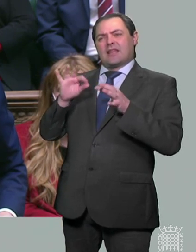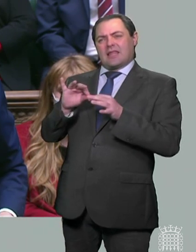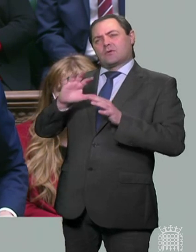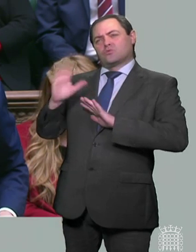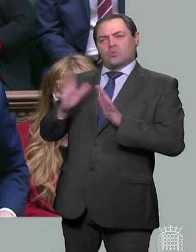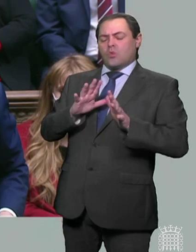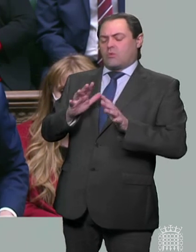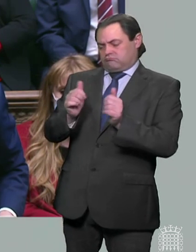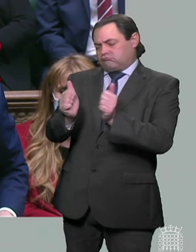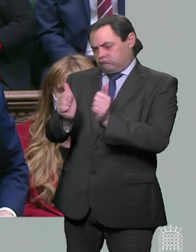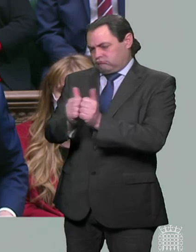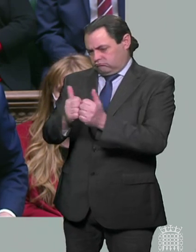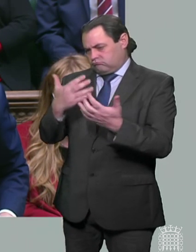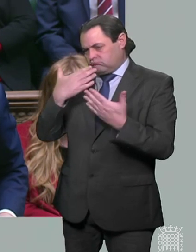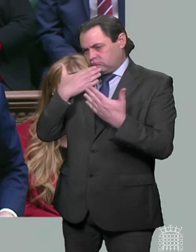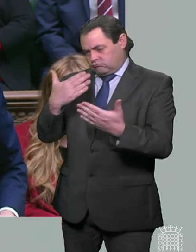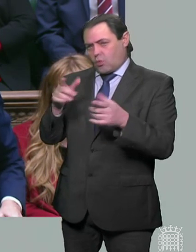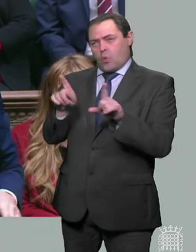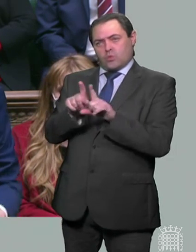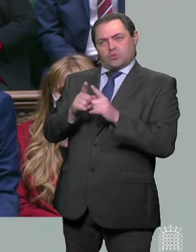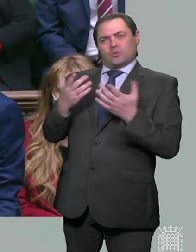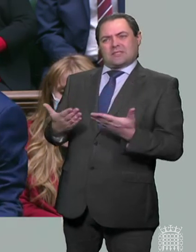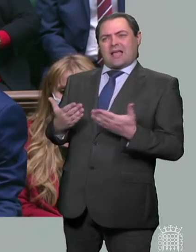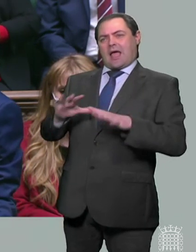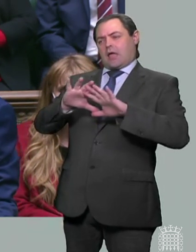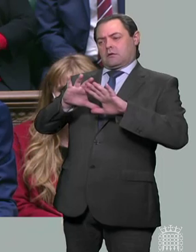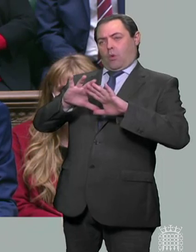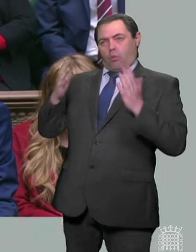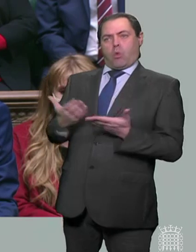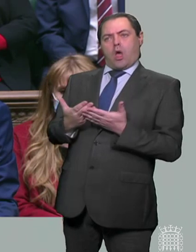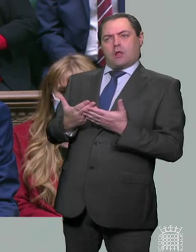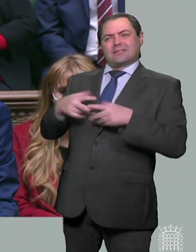May I also mark World AIDS Day?